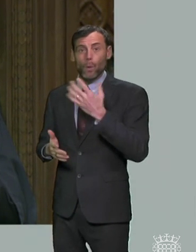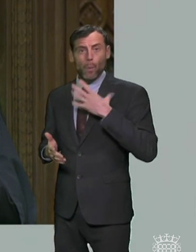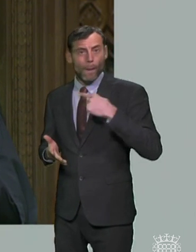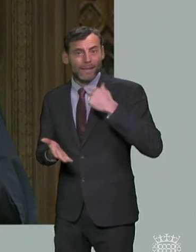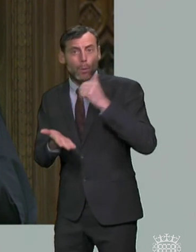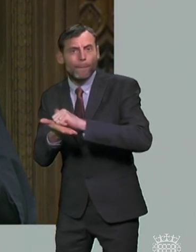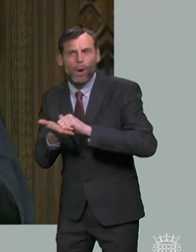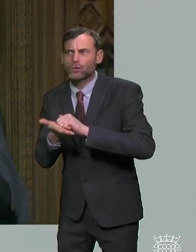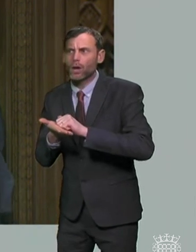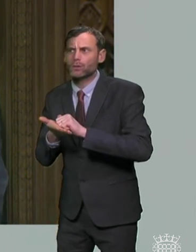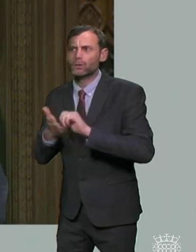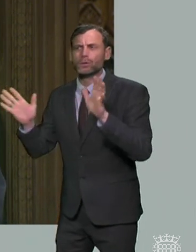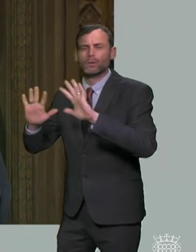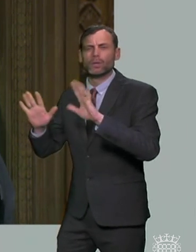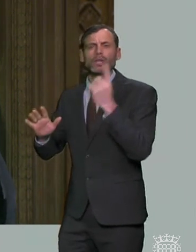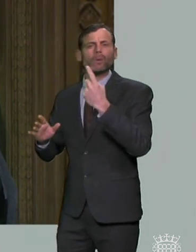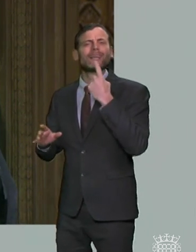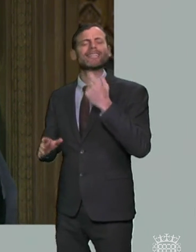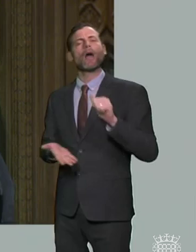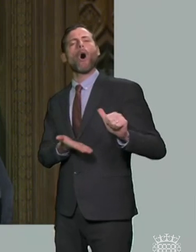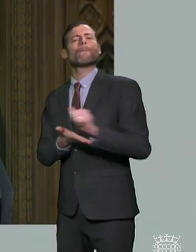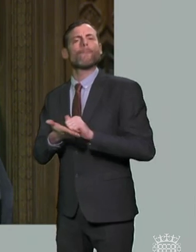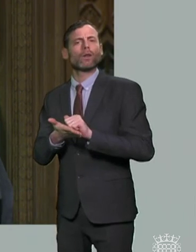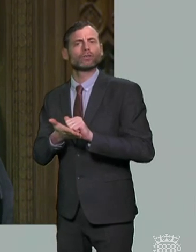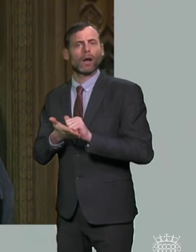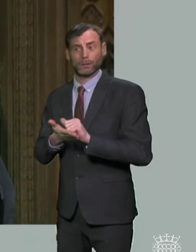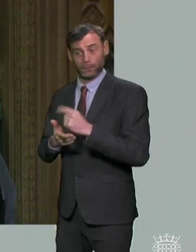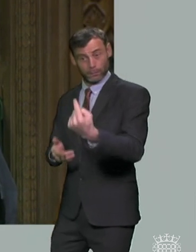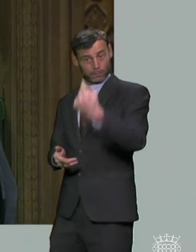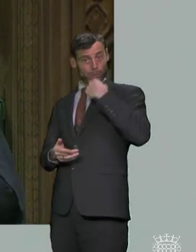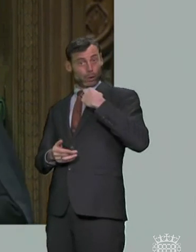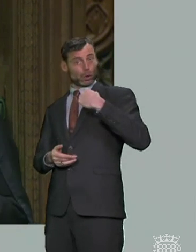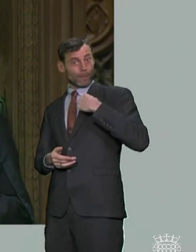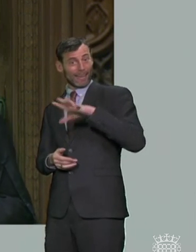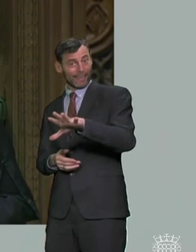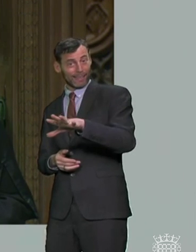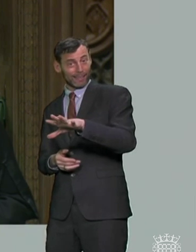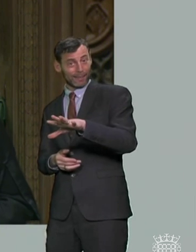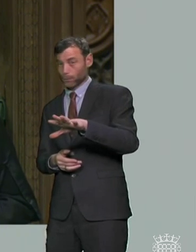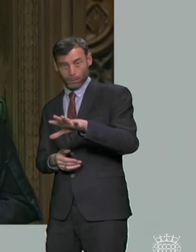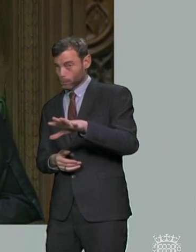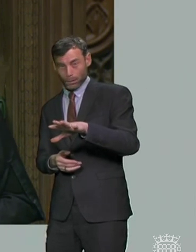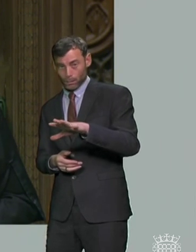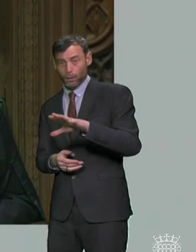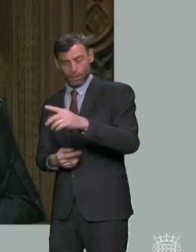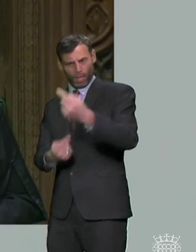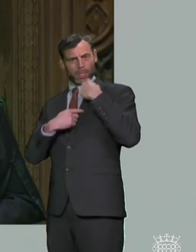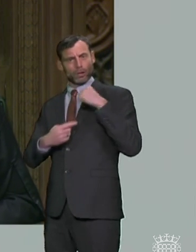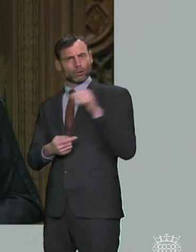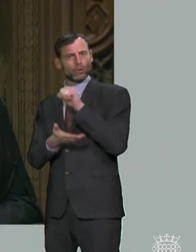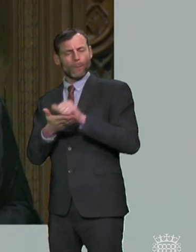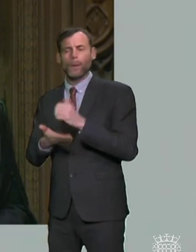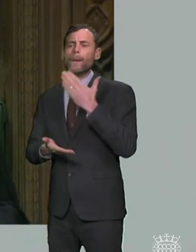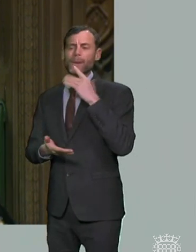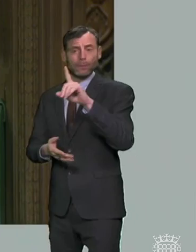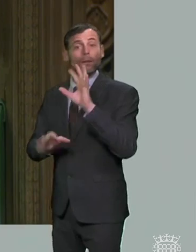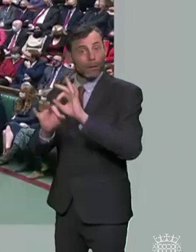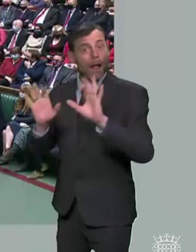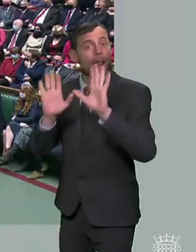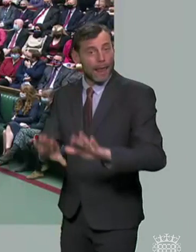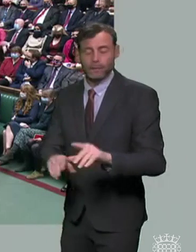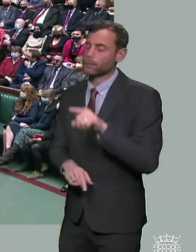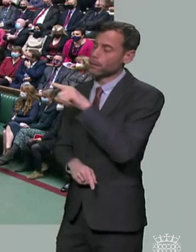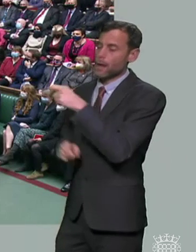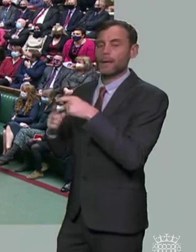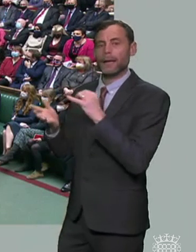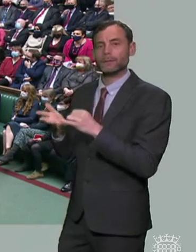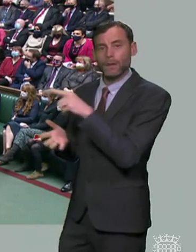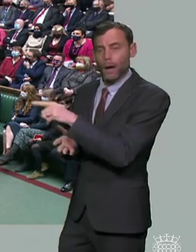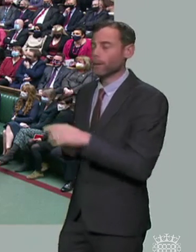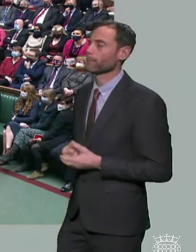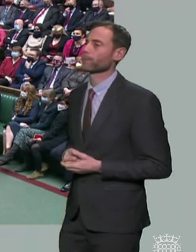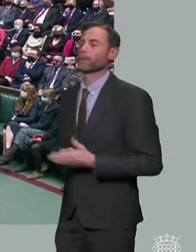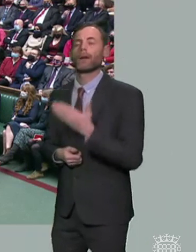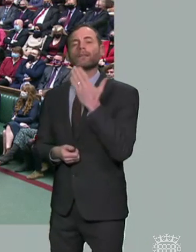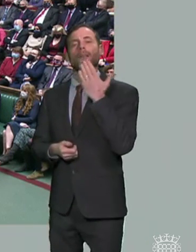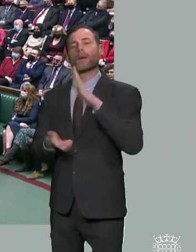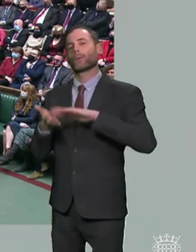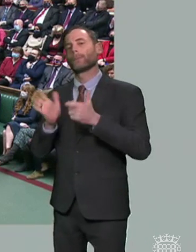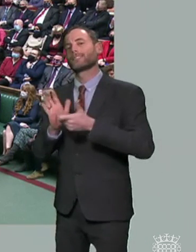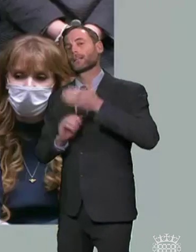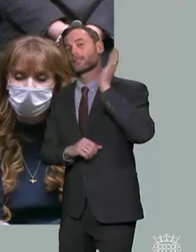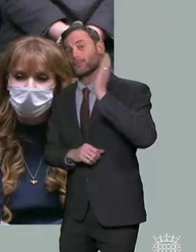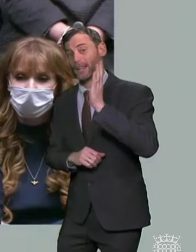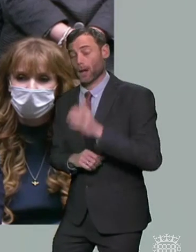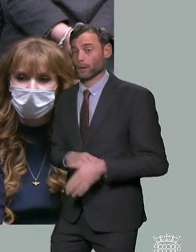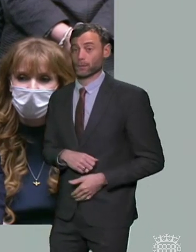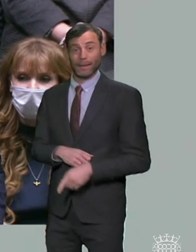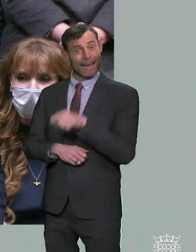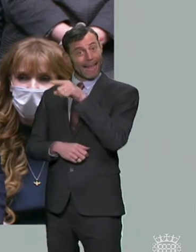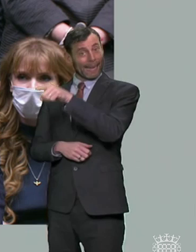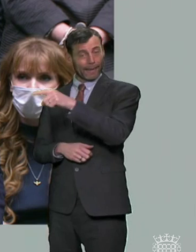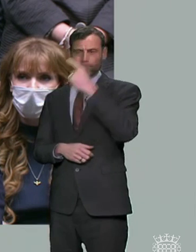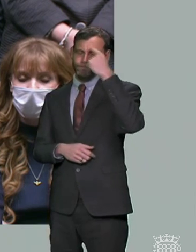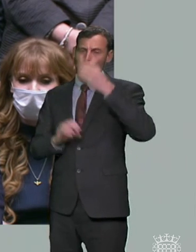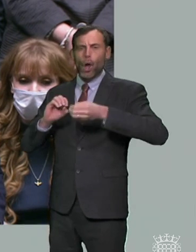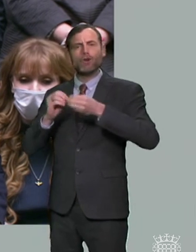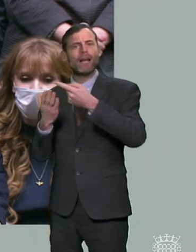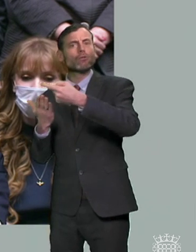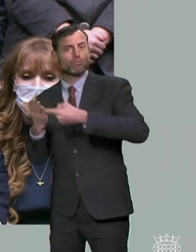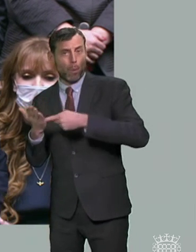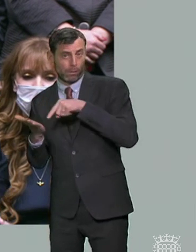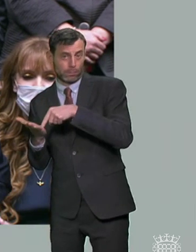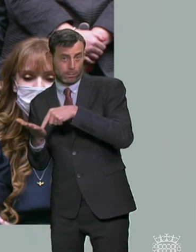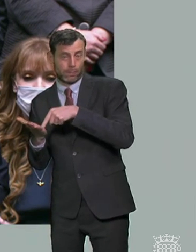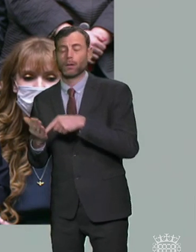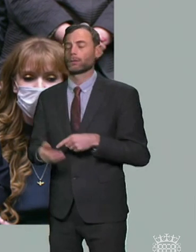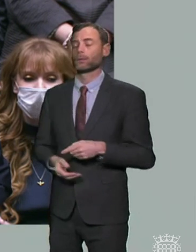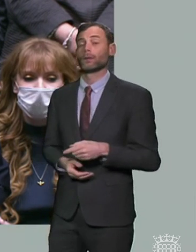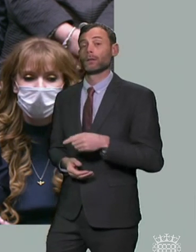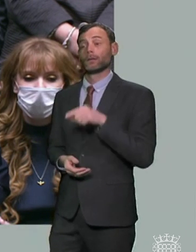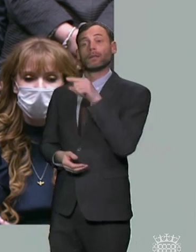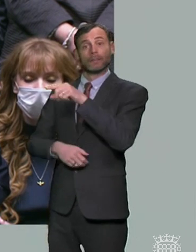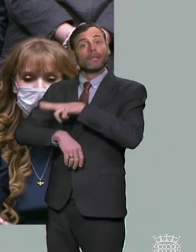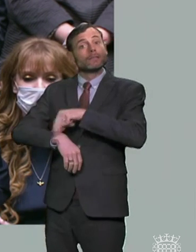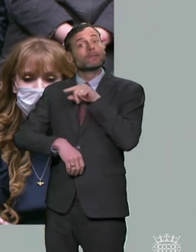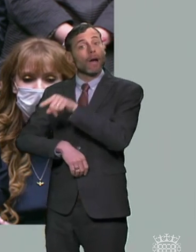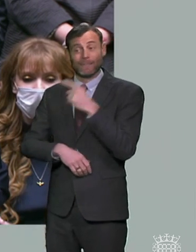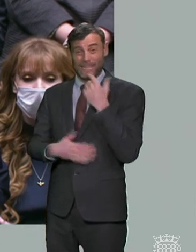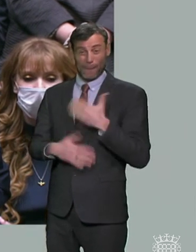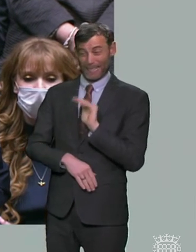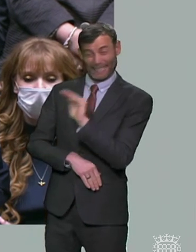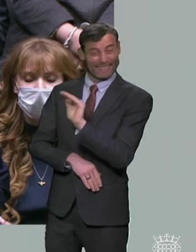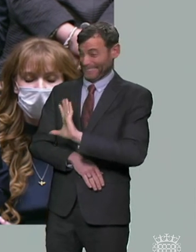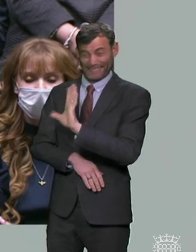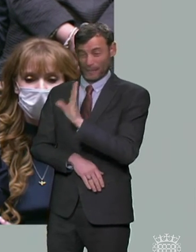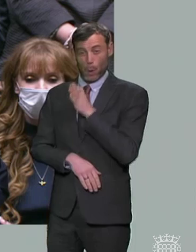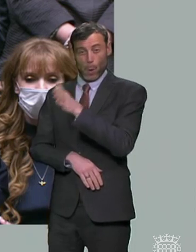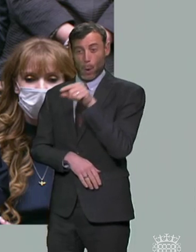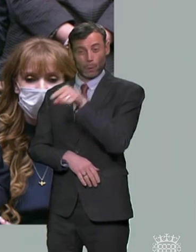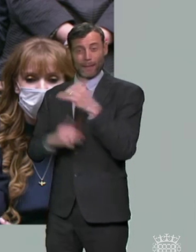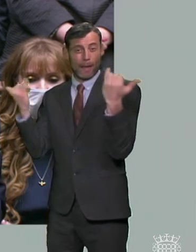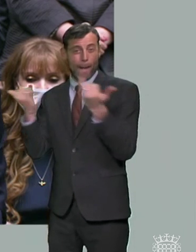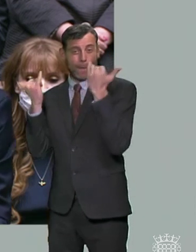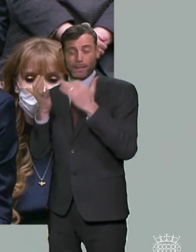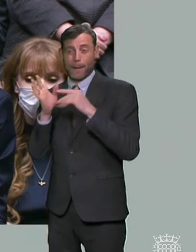Thank you, Mr Speaker. Not only did the Prime Minister write the rules, but some of his staff say they did warn him about attending the party on 20 May 2020.